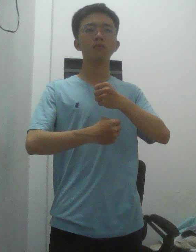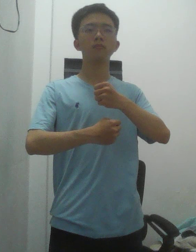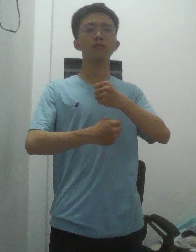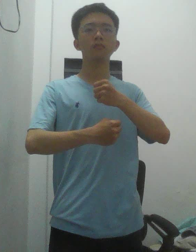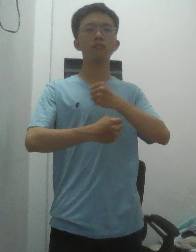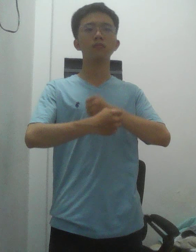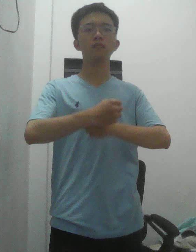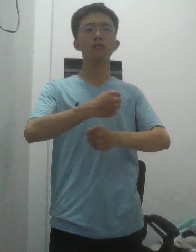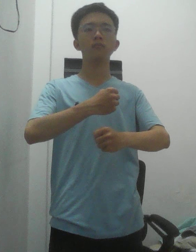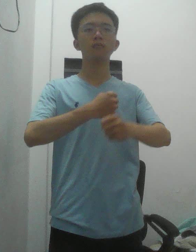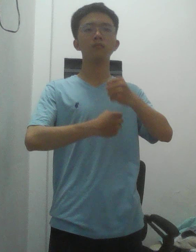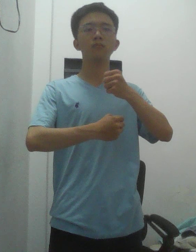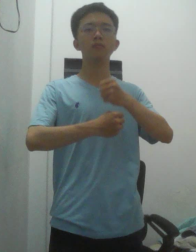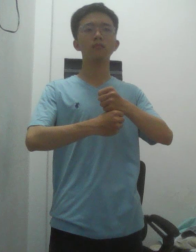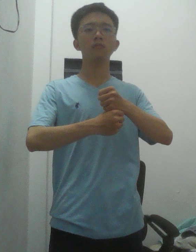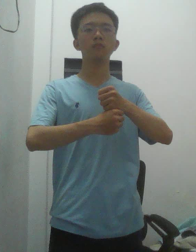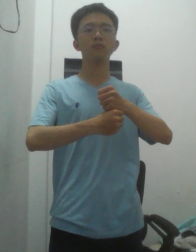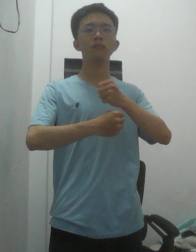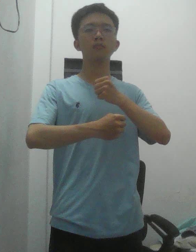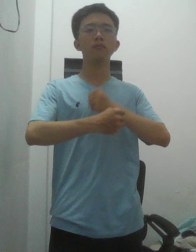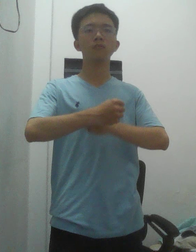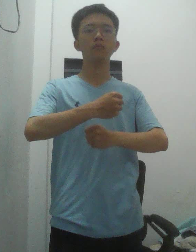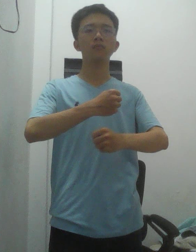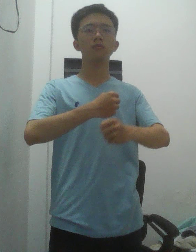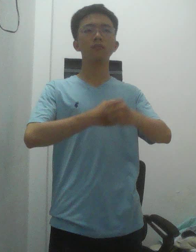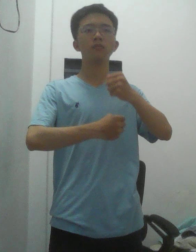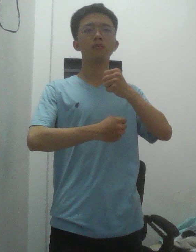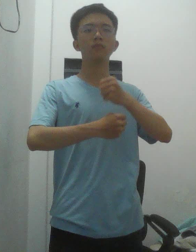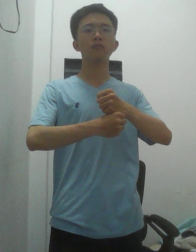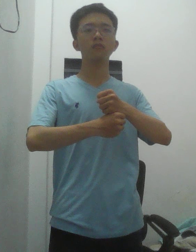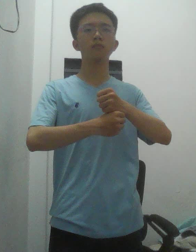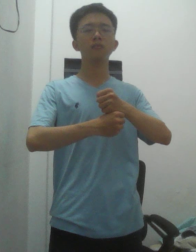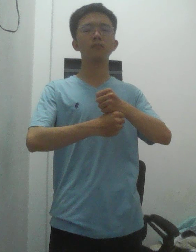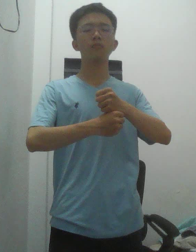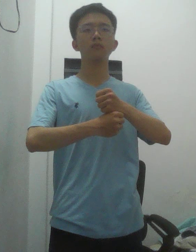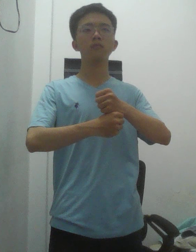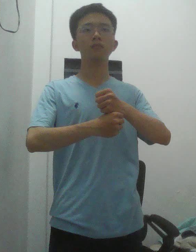quanh nam